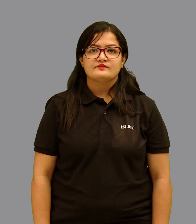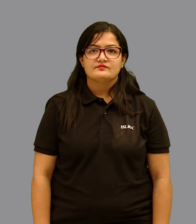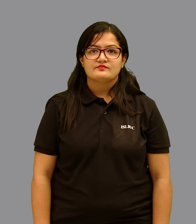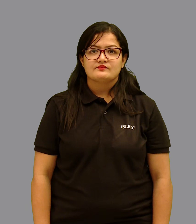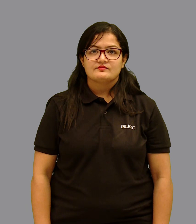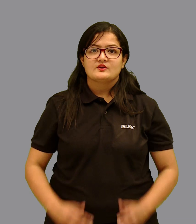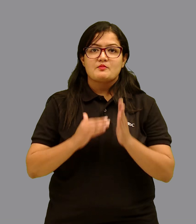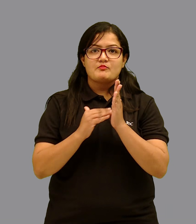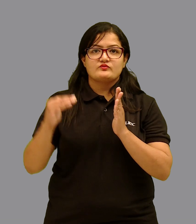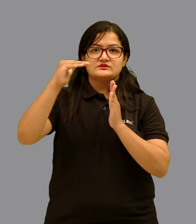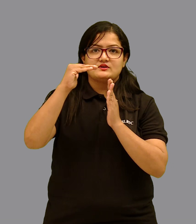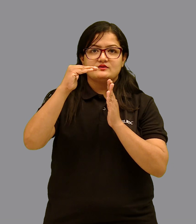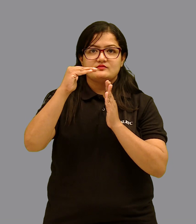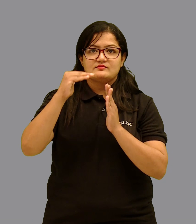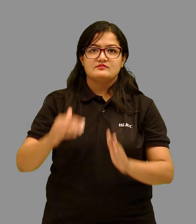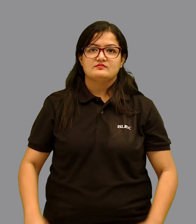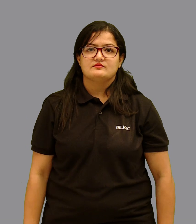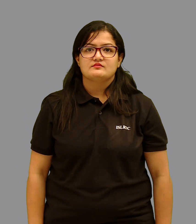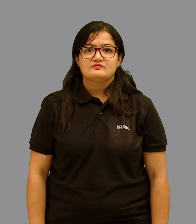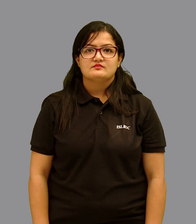Promotion